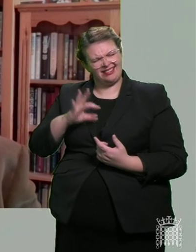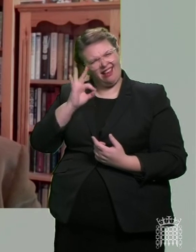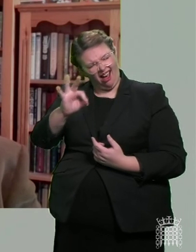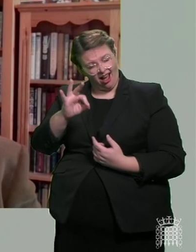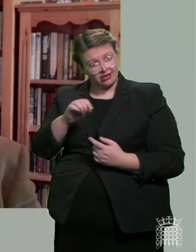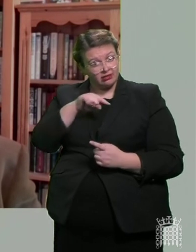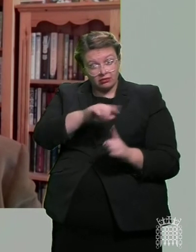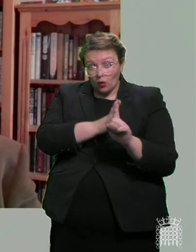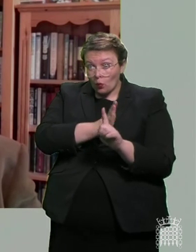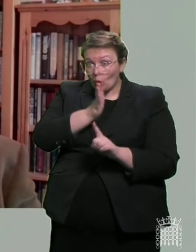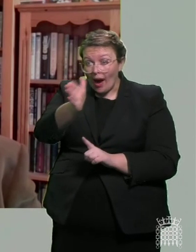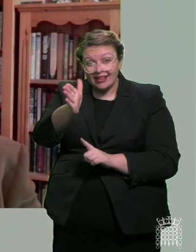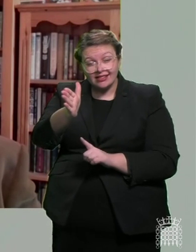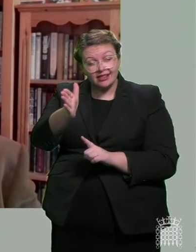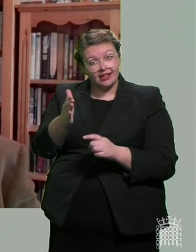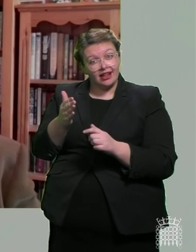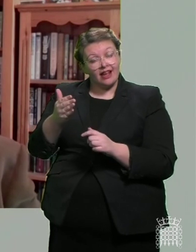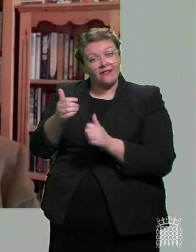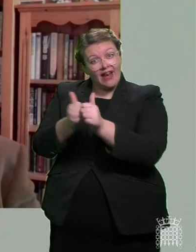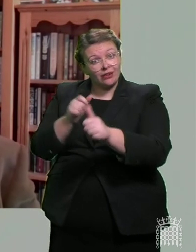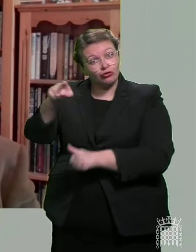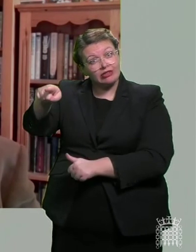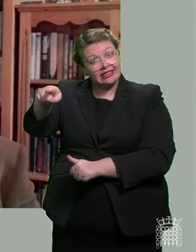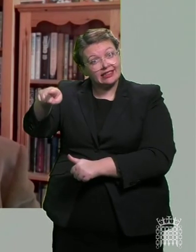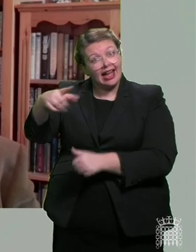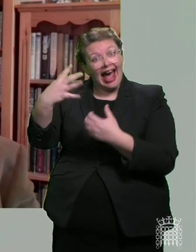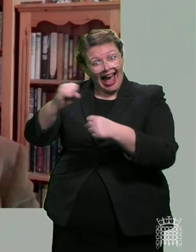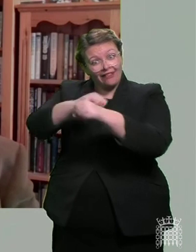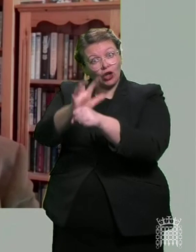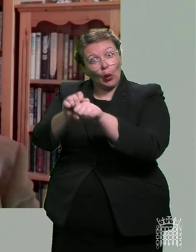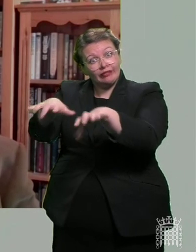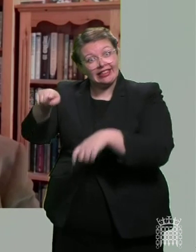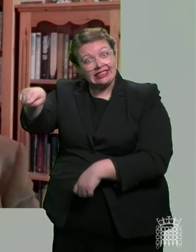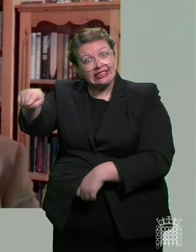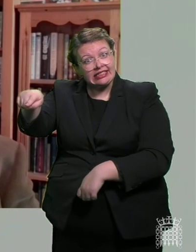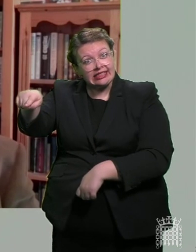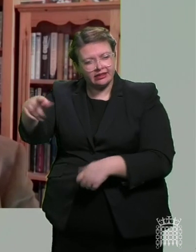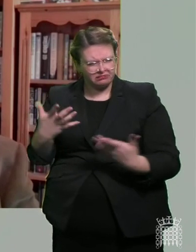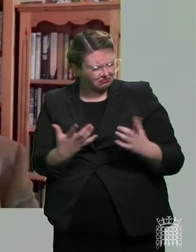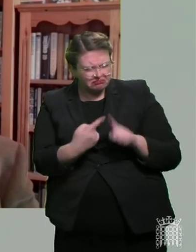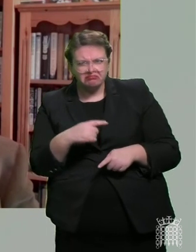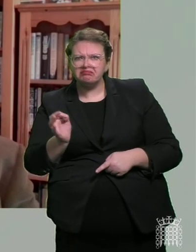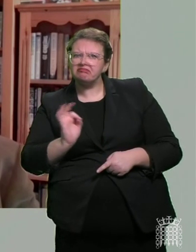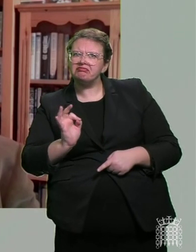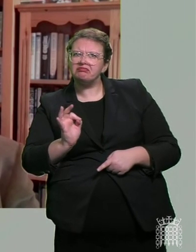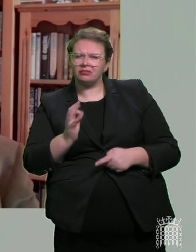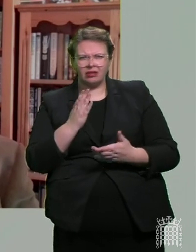They are living in unsafe homes. They cannot sell and they are being asked to foot the bill.